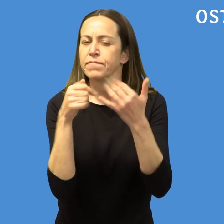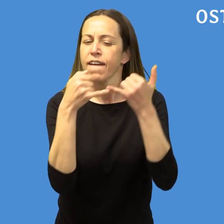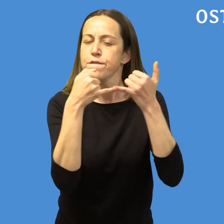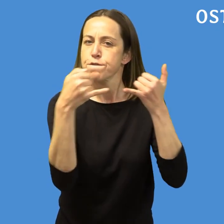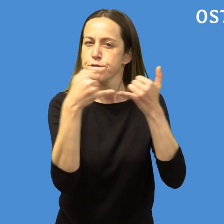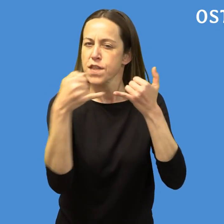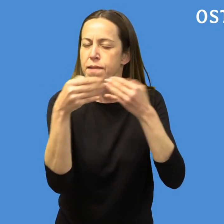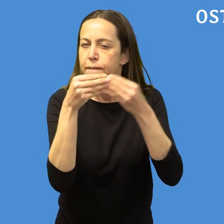arteria